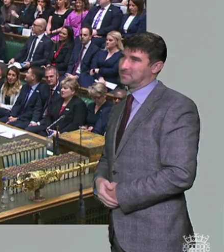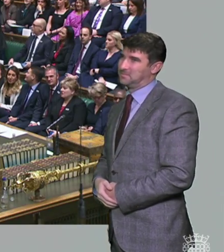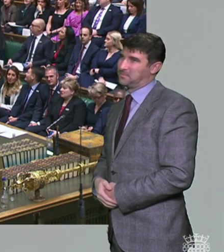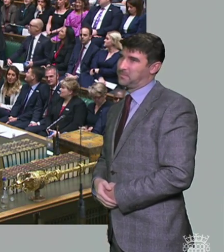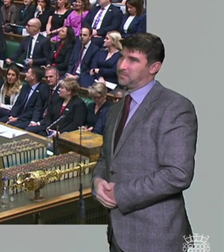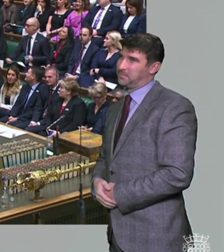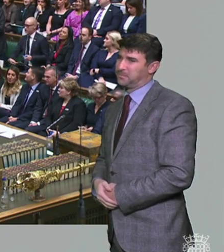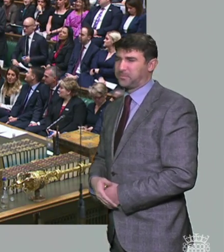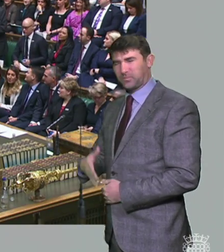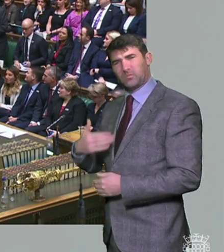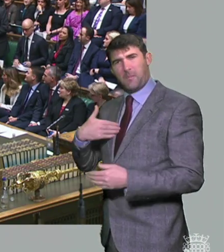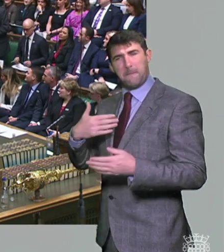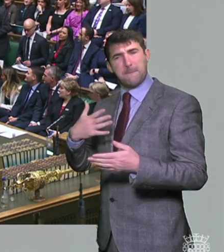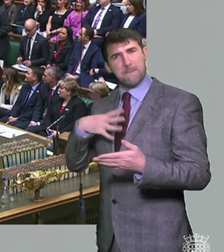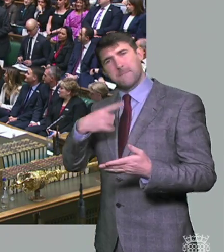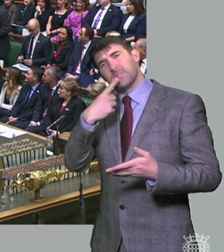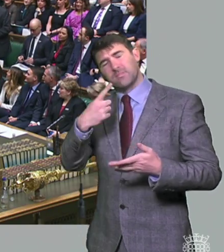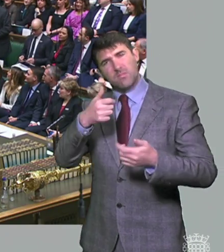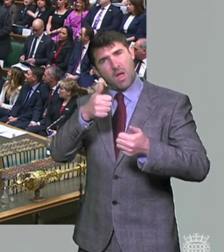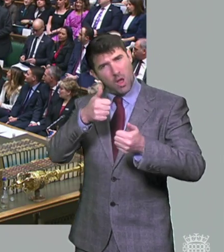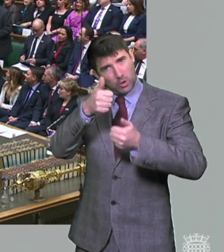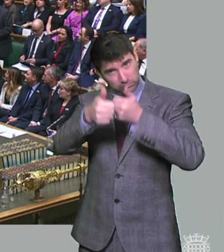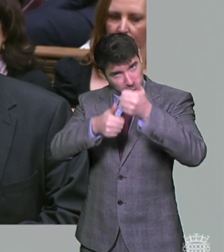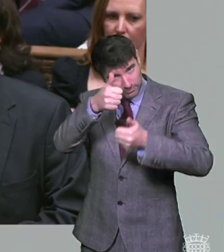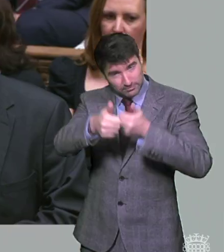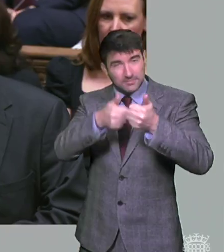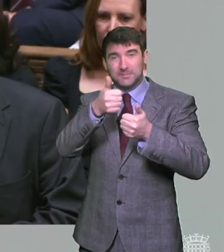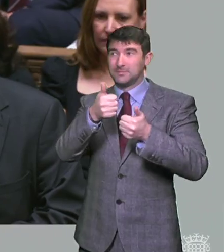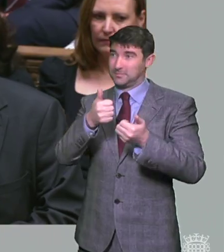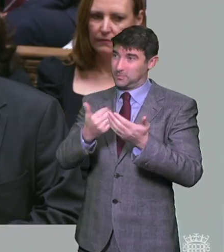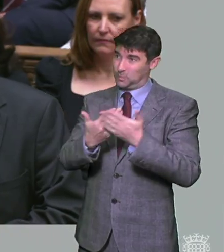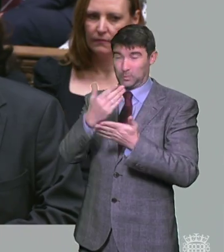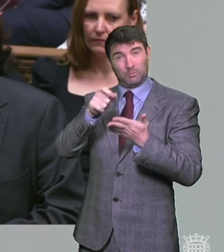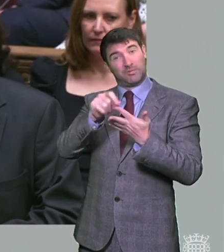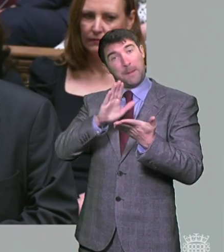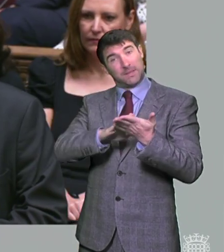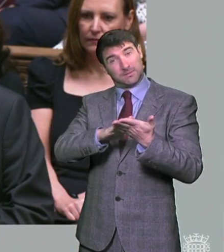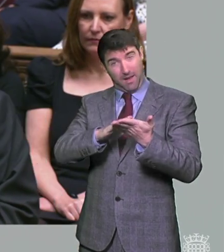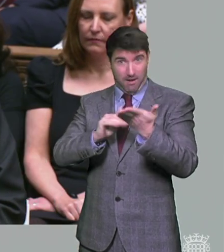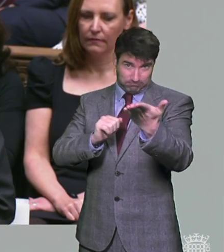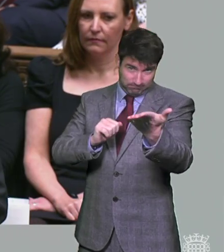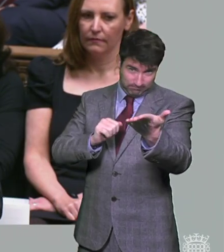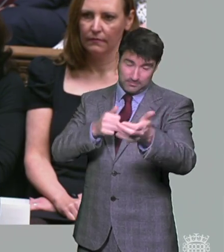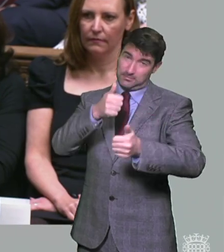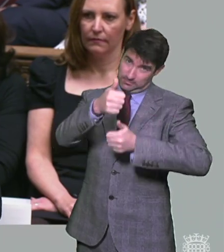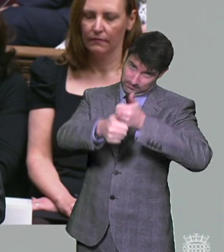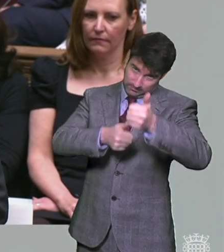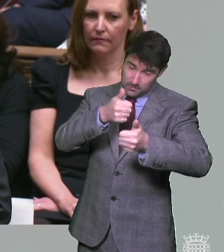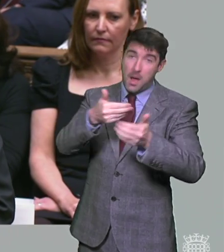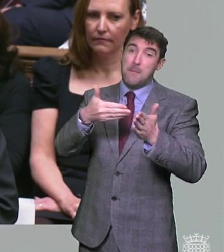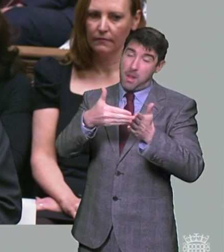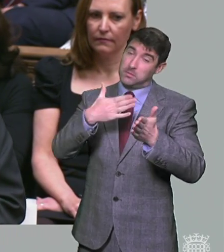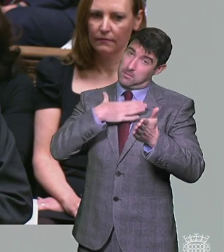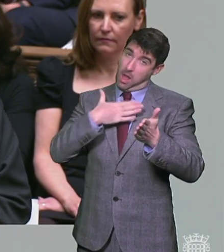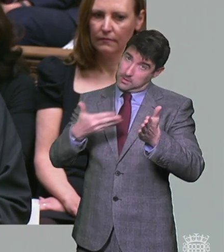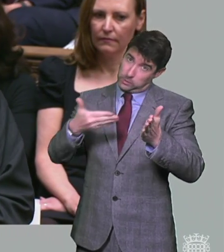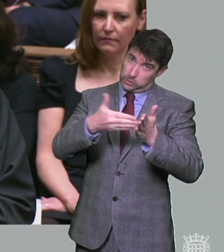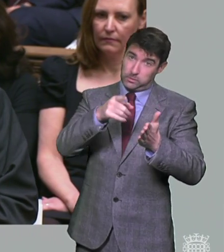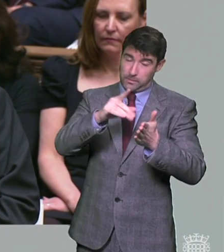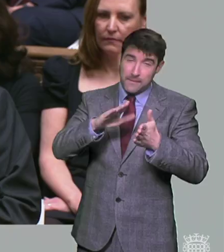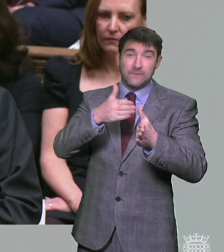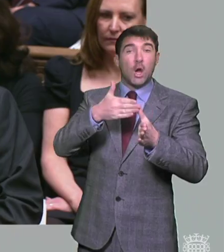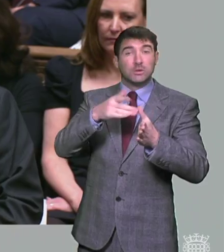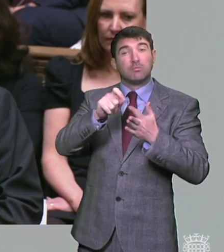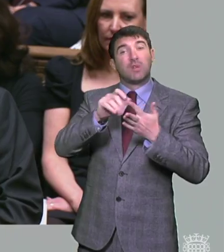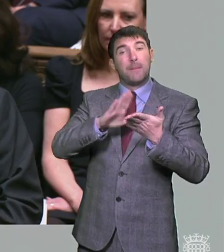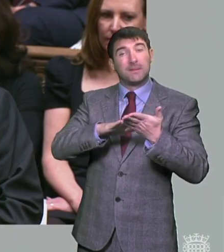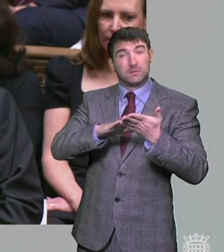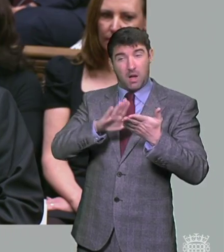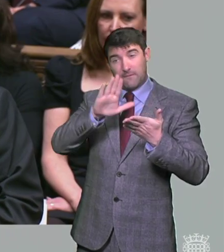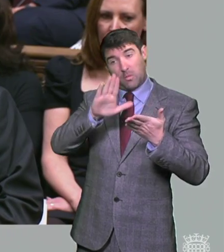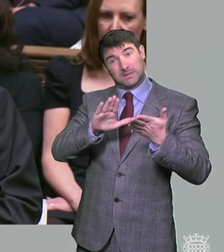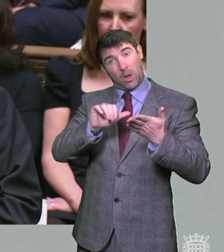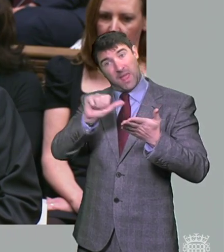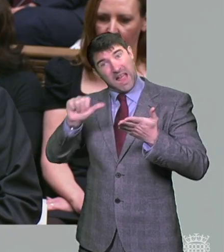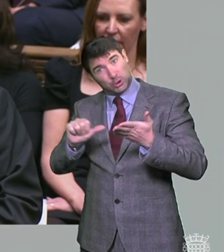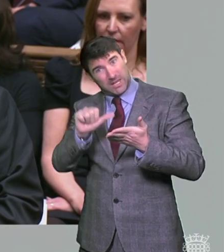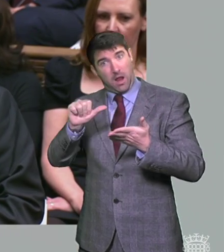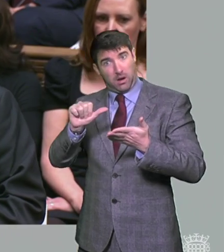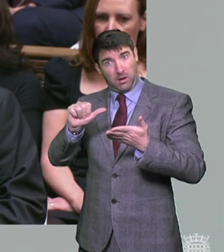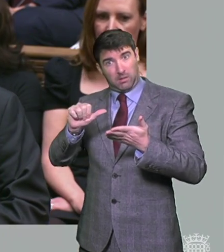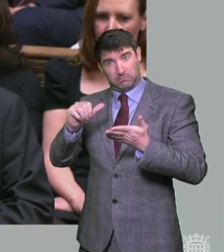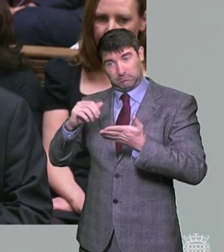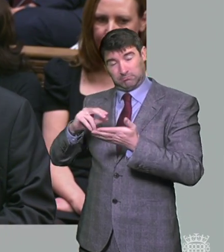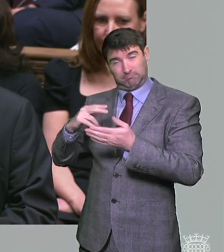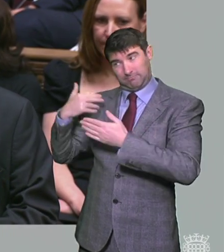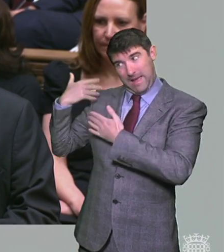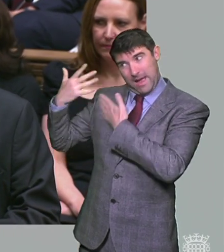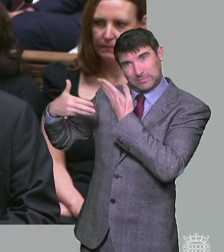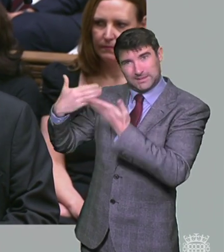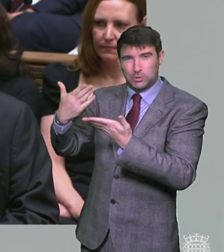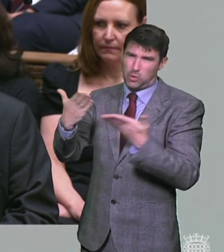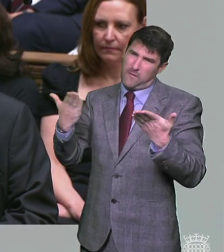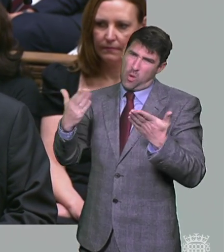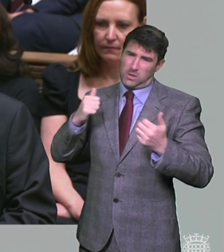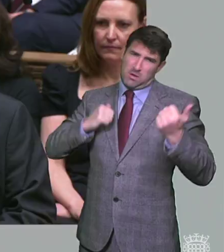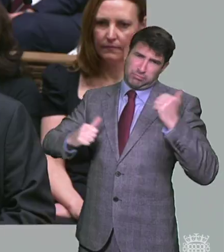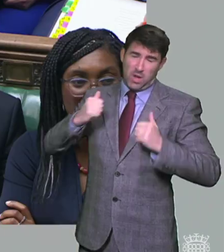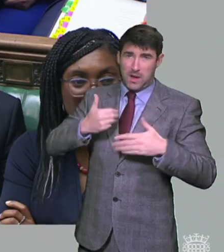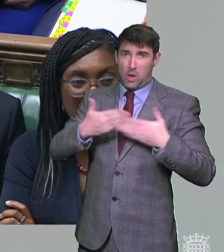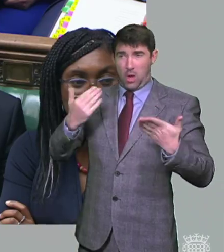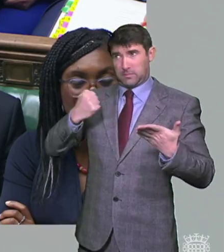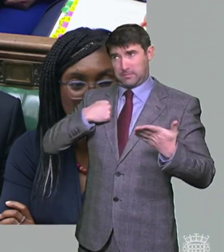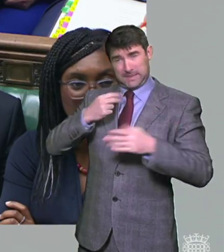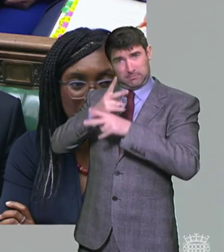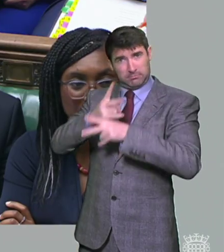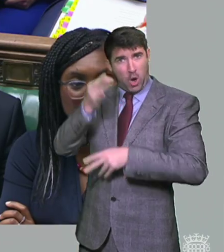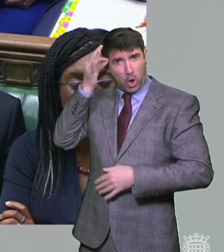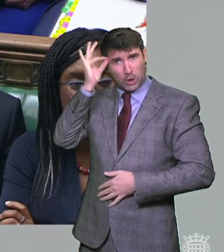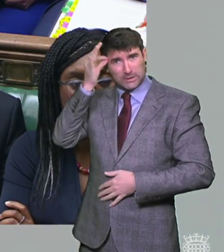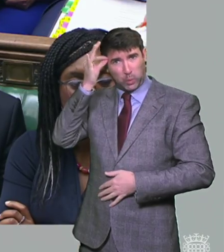I congratulate the Prime Minister on his new post and as the first Prime Minister of a south Asian heritage, which I think will be a cause of great pride among many of my constituents.